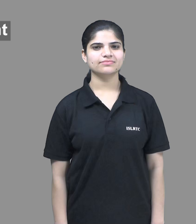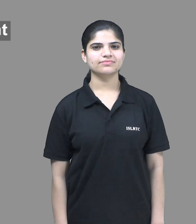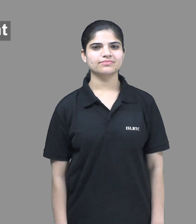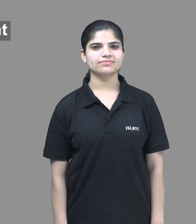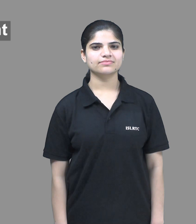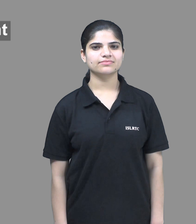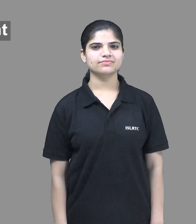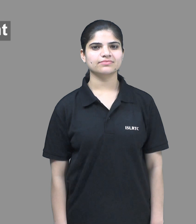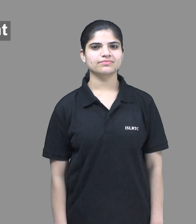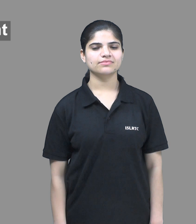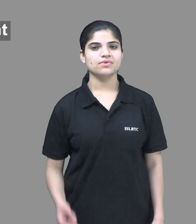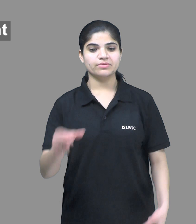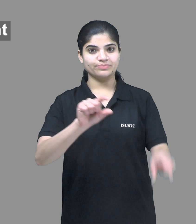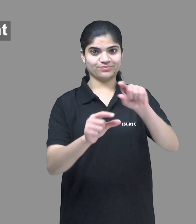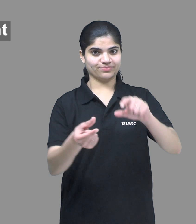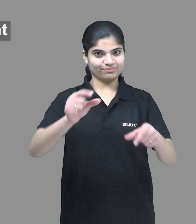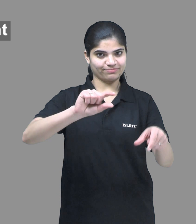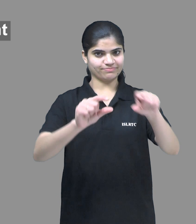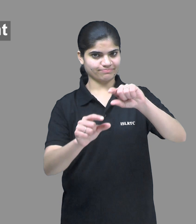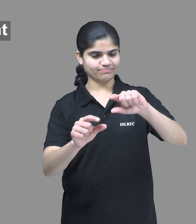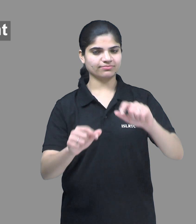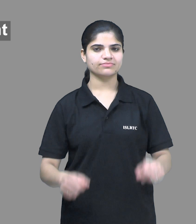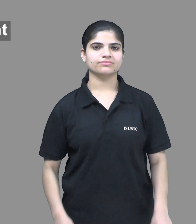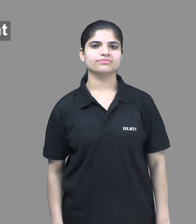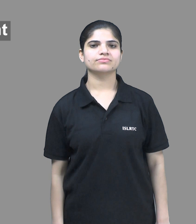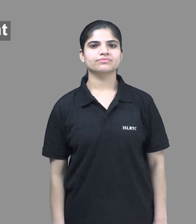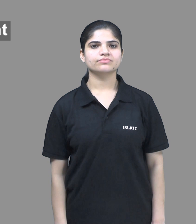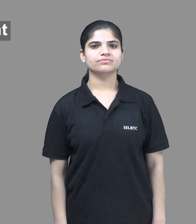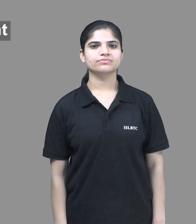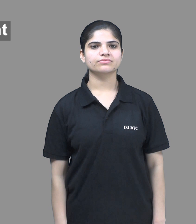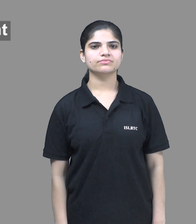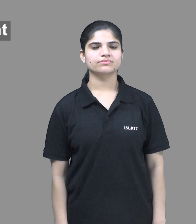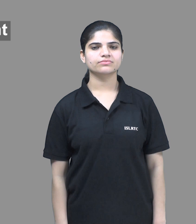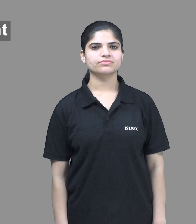Experiment